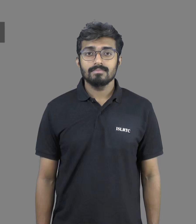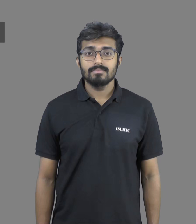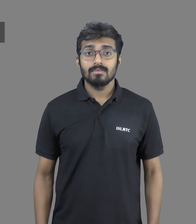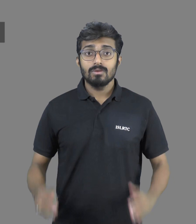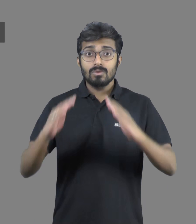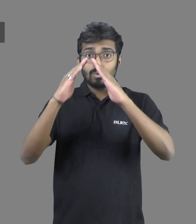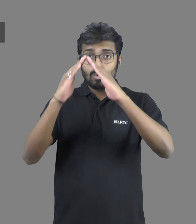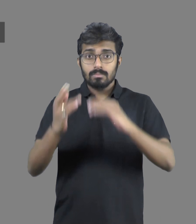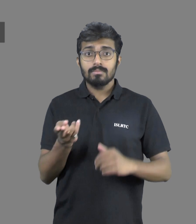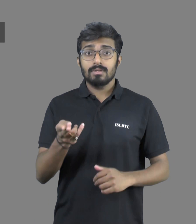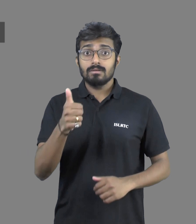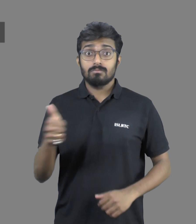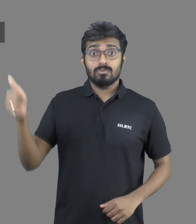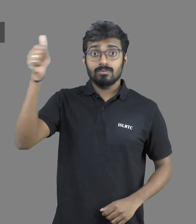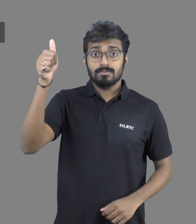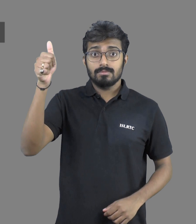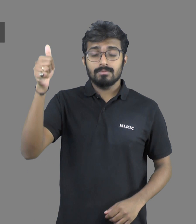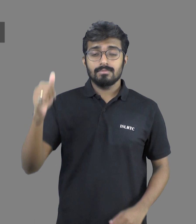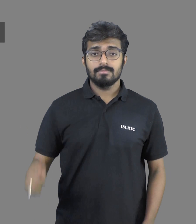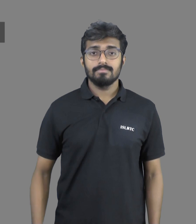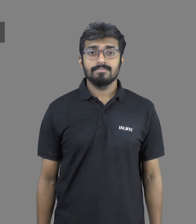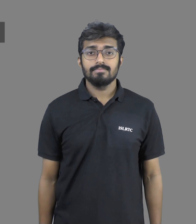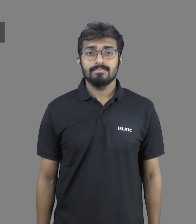Landlord